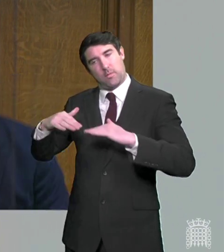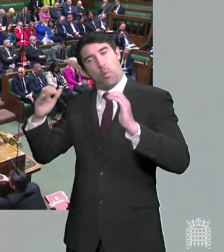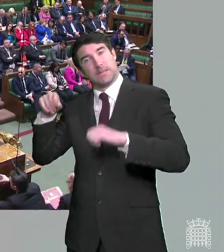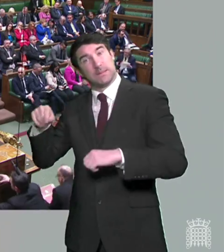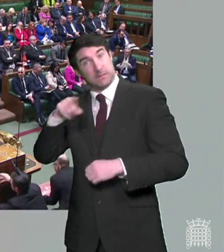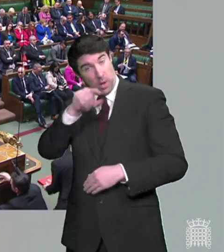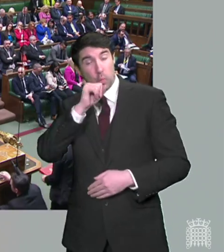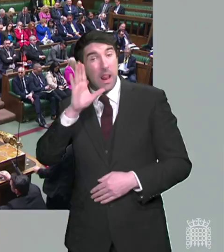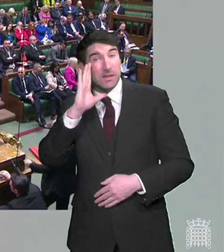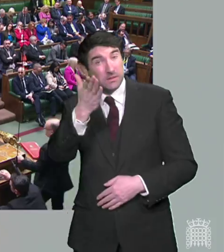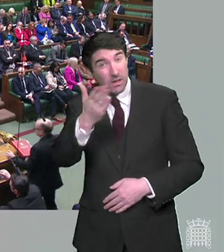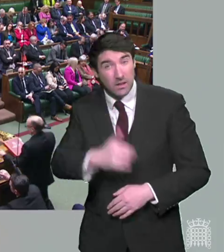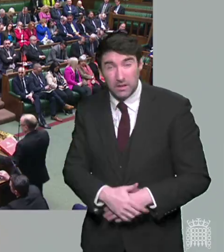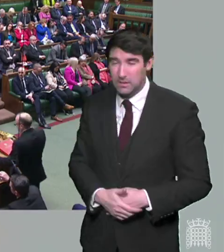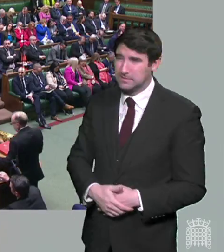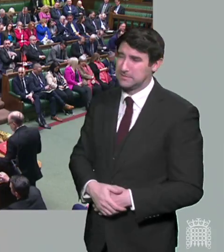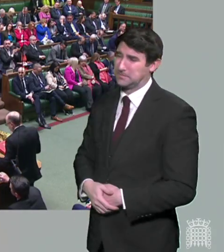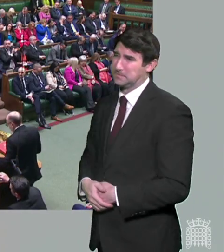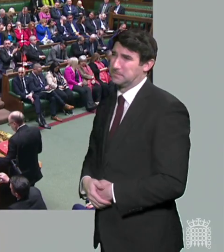Will he listen to those voices?